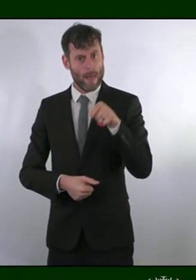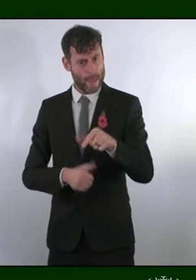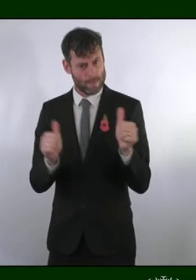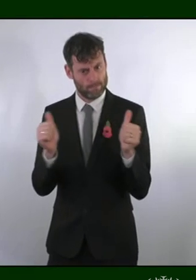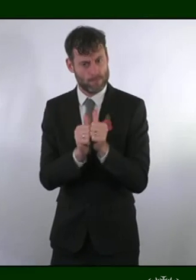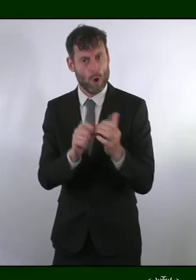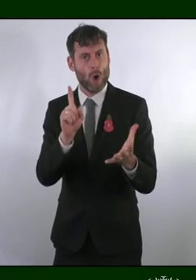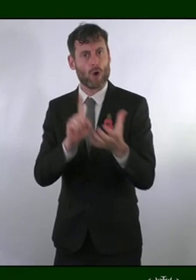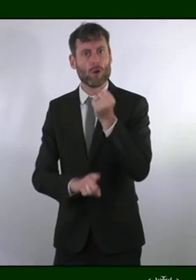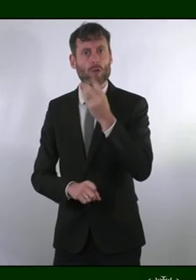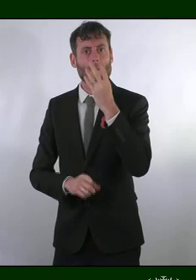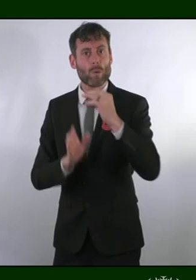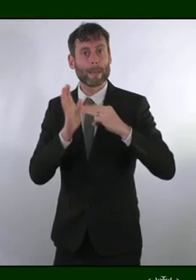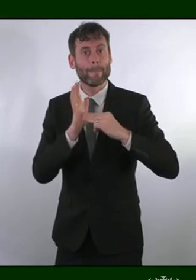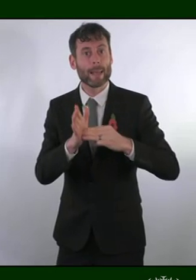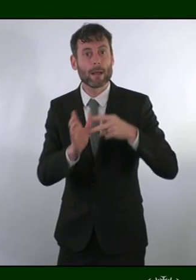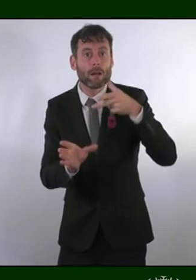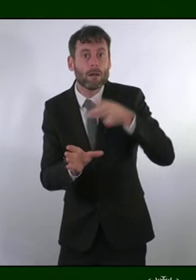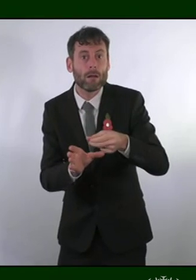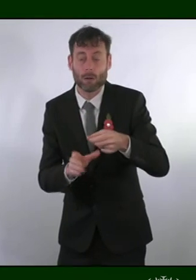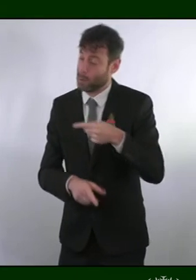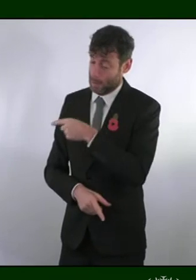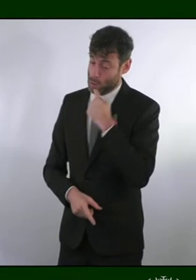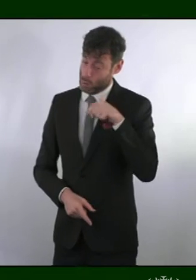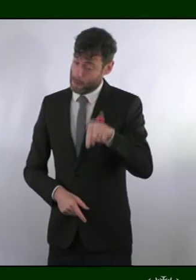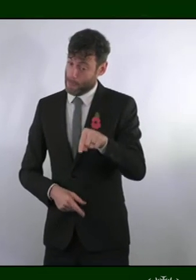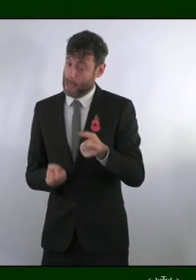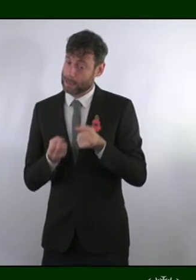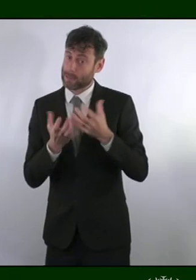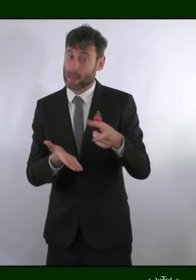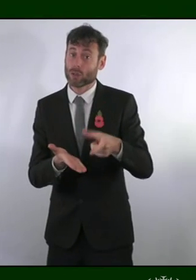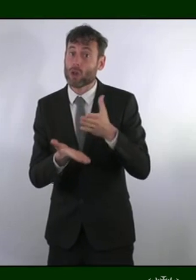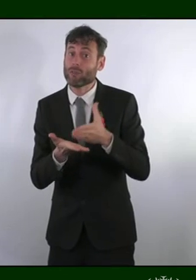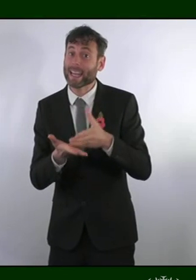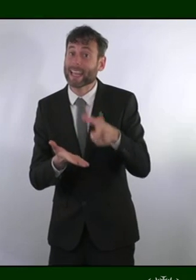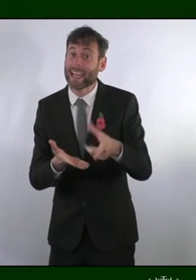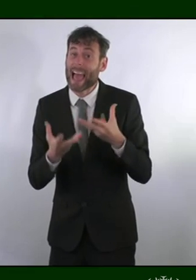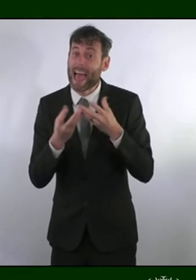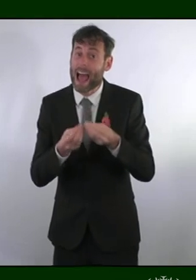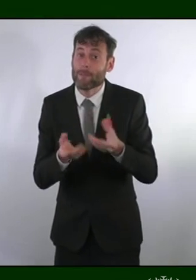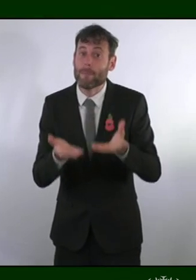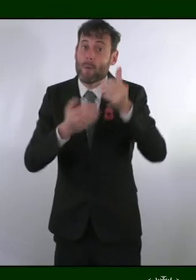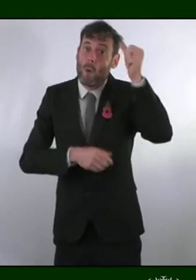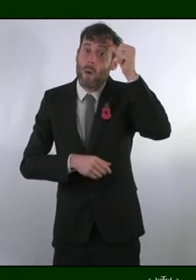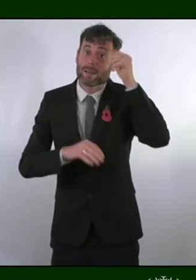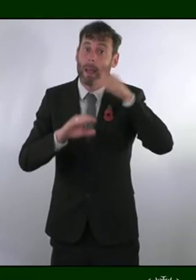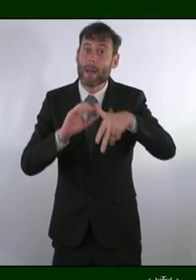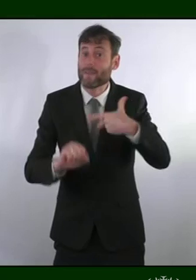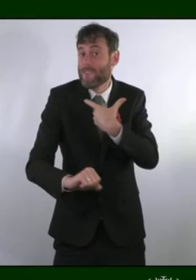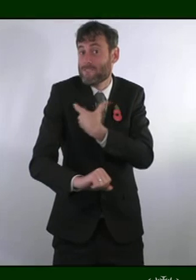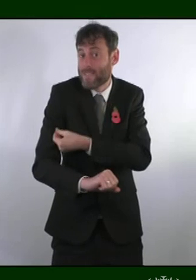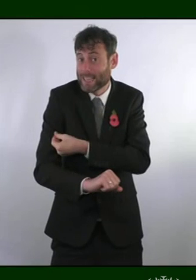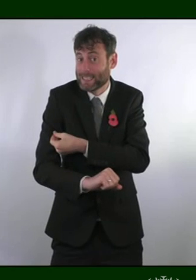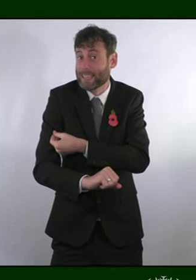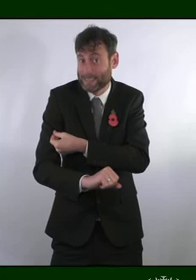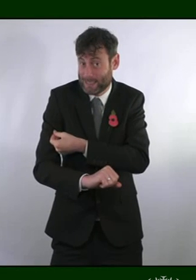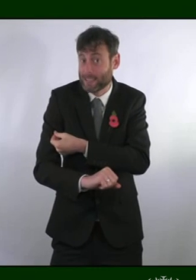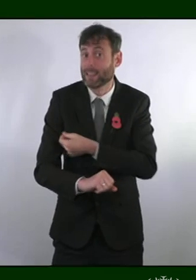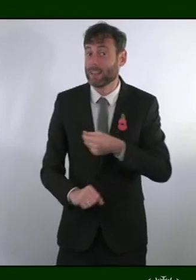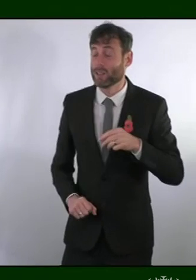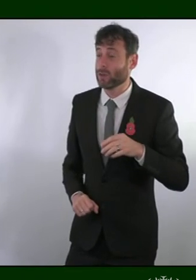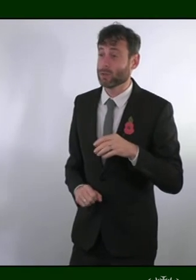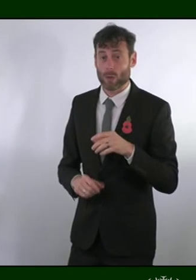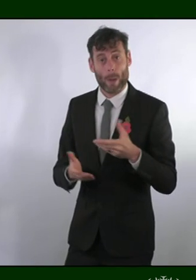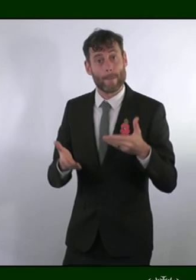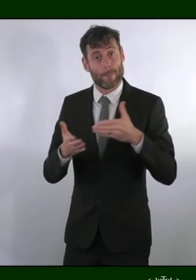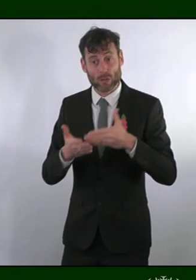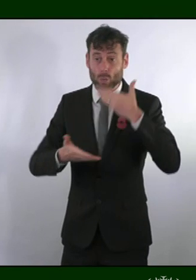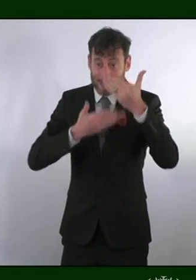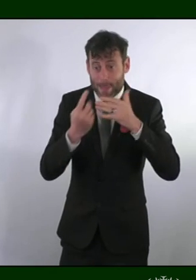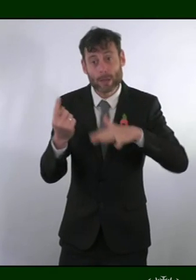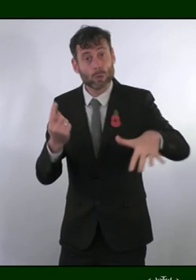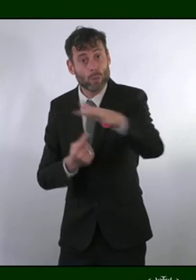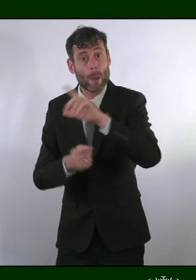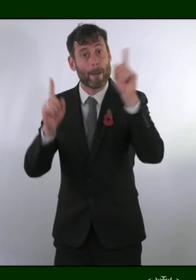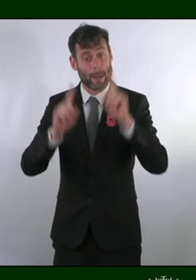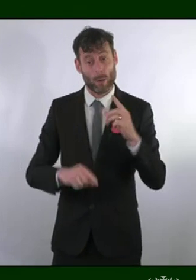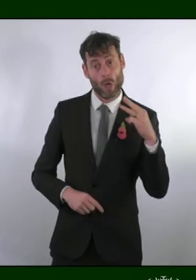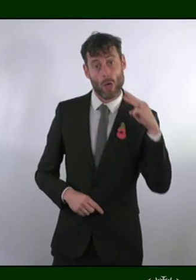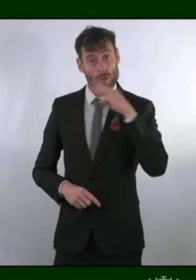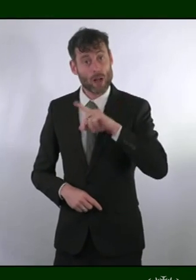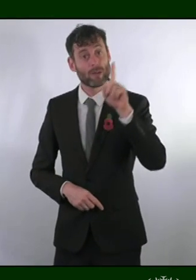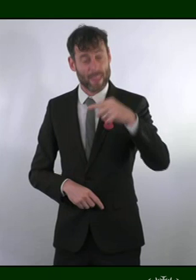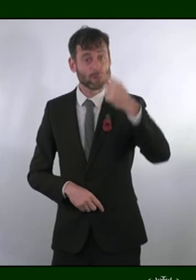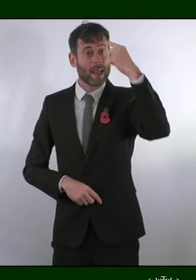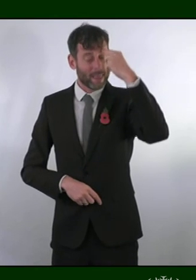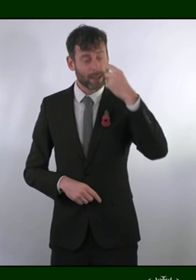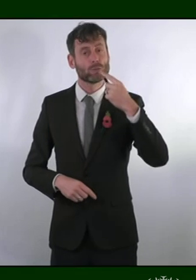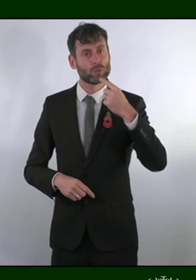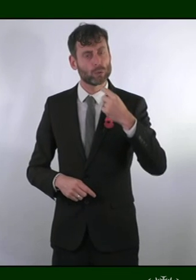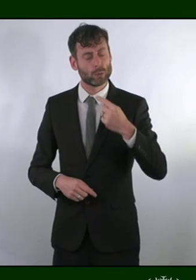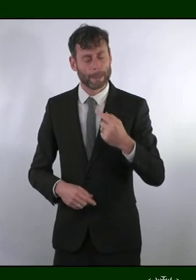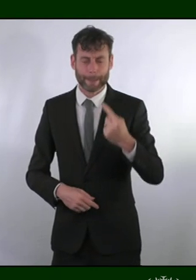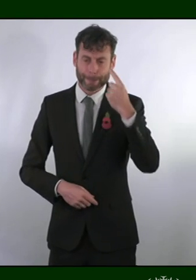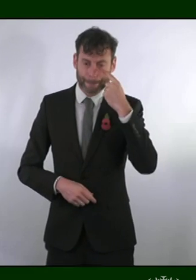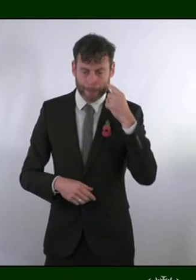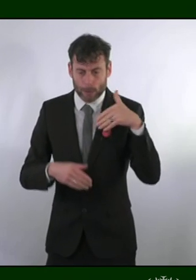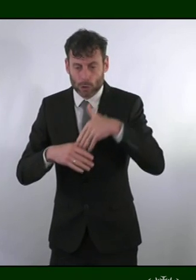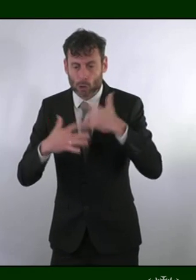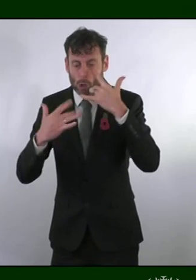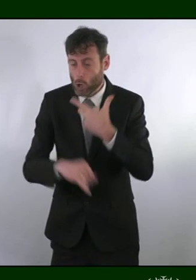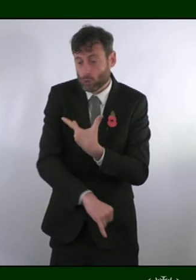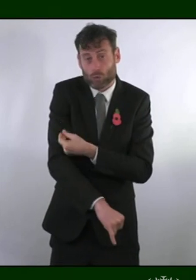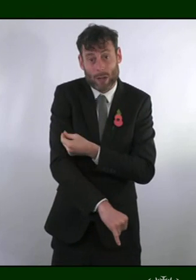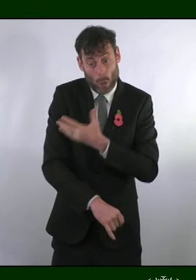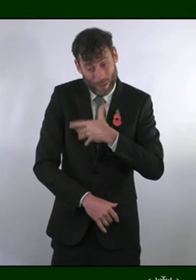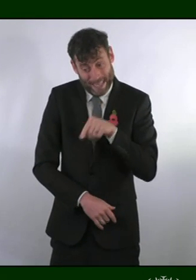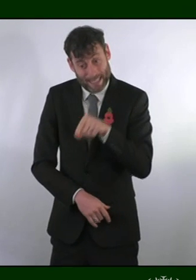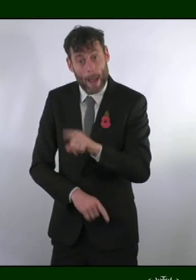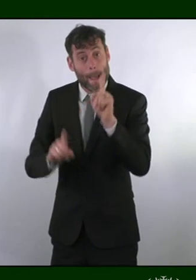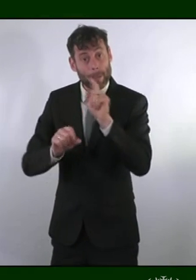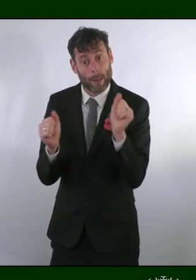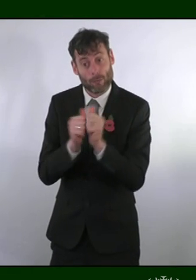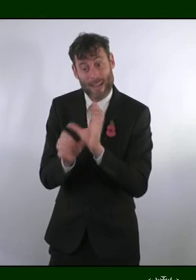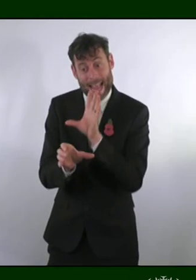By the way, the expenditure to which he refers was to help to raise awareness of vaccines, to fight the anti-vaxxers and to persuade the people of this country—300,000—to take part in trials without which we cannot have vaccines.